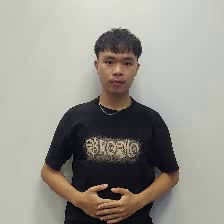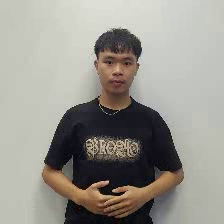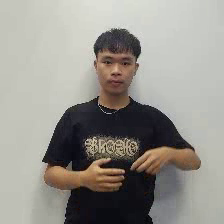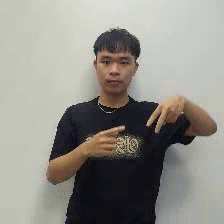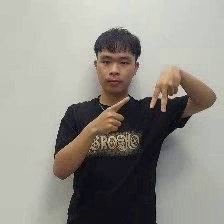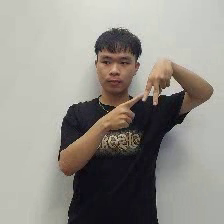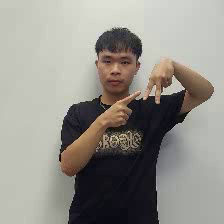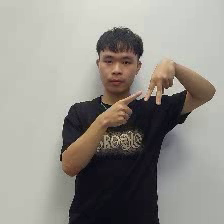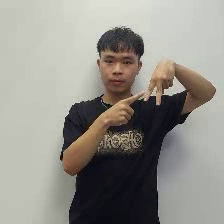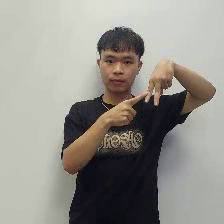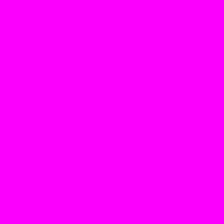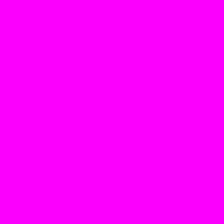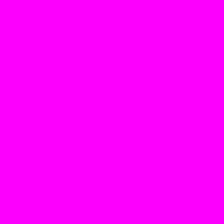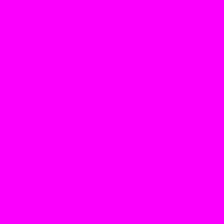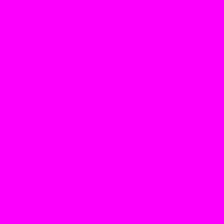Chân